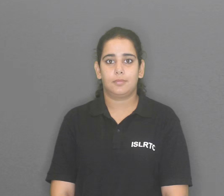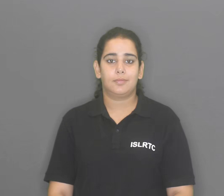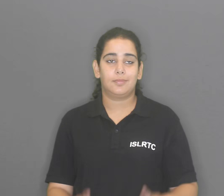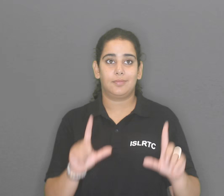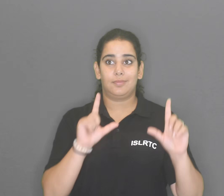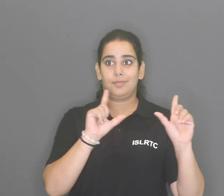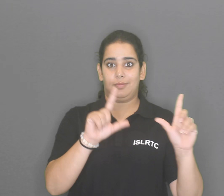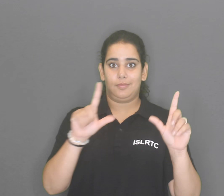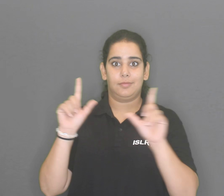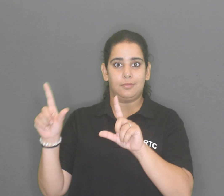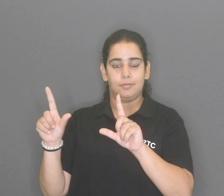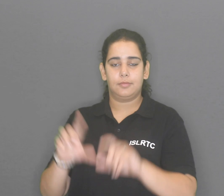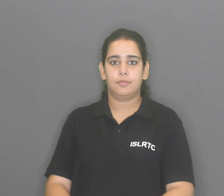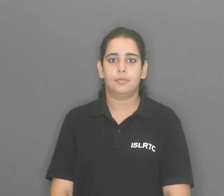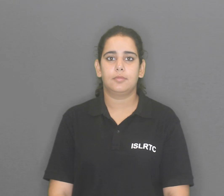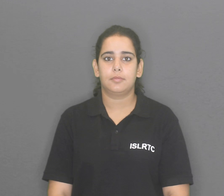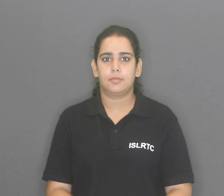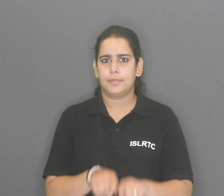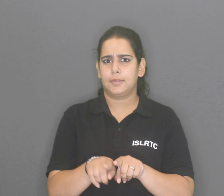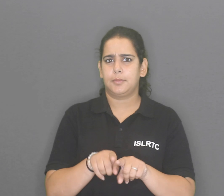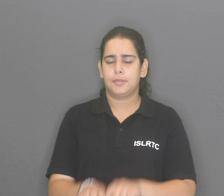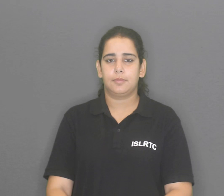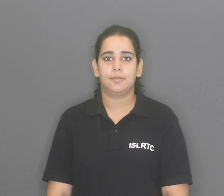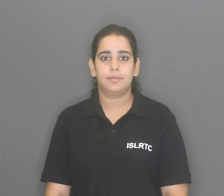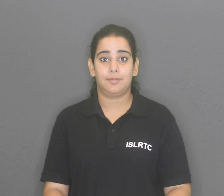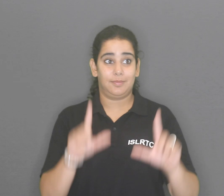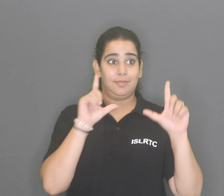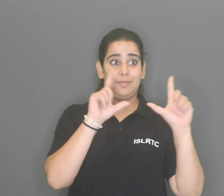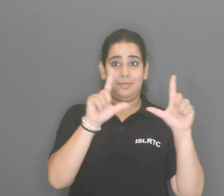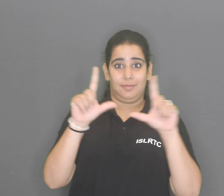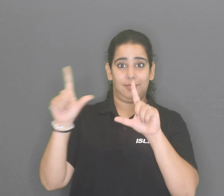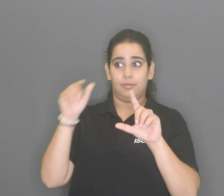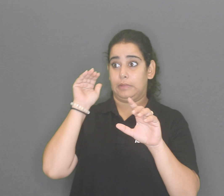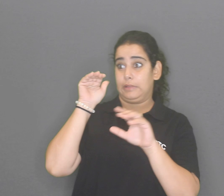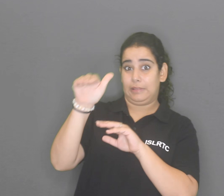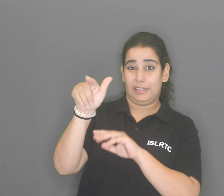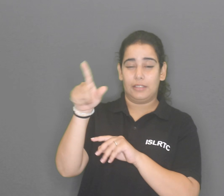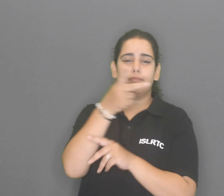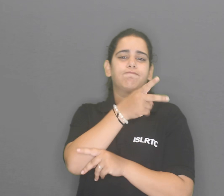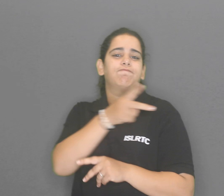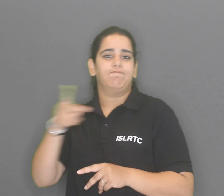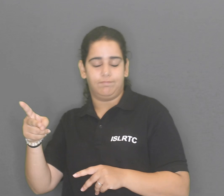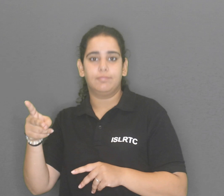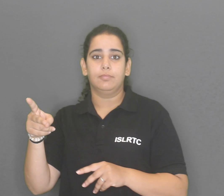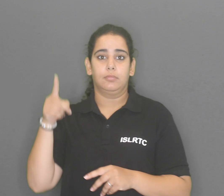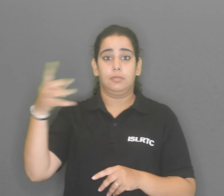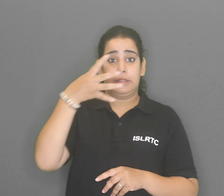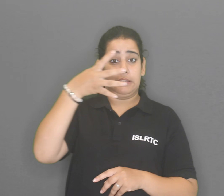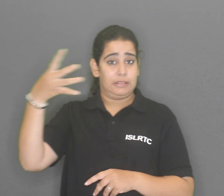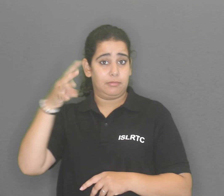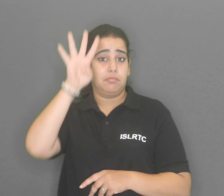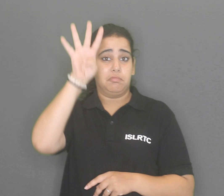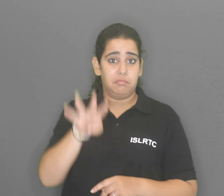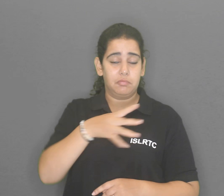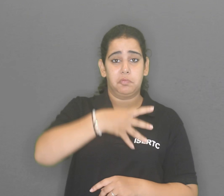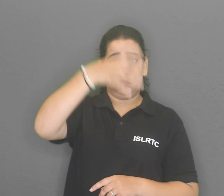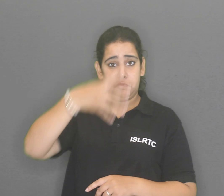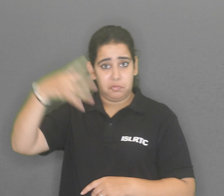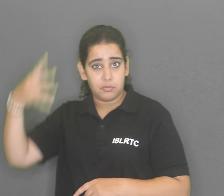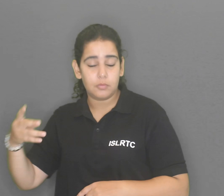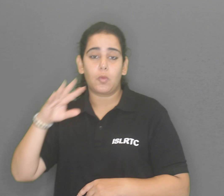Subway tile The official defination is a low fired glazed ceramic tile